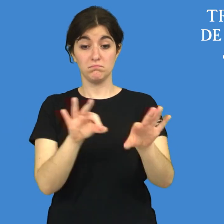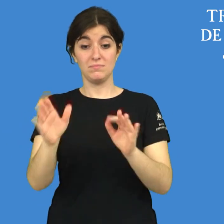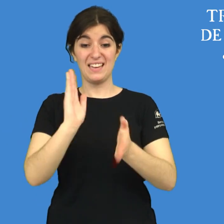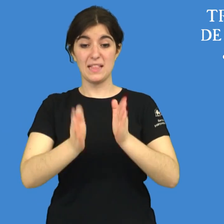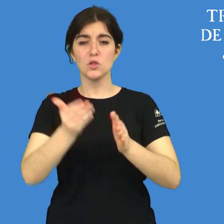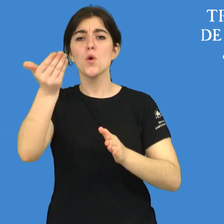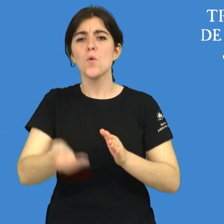terapia